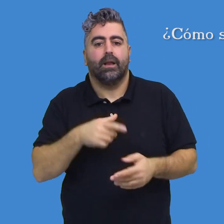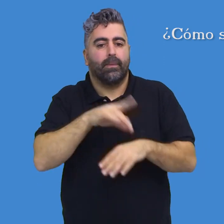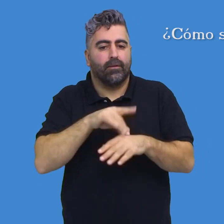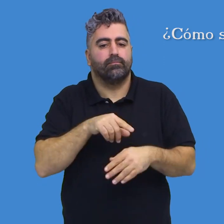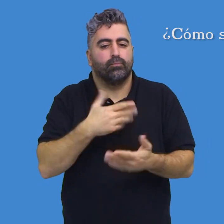enfermo